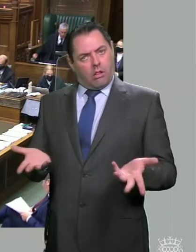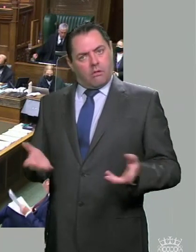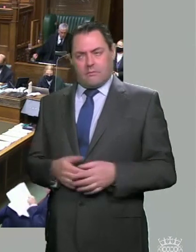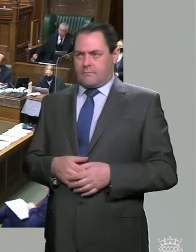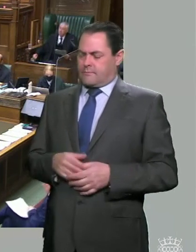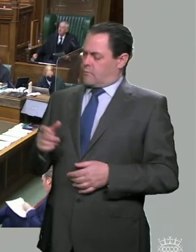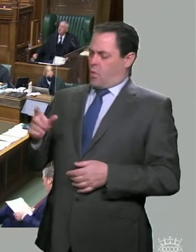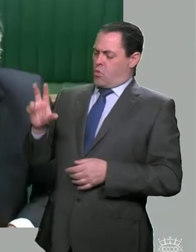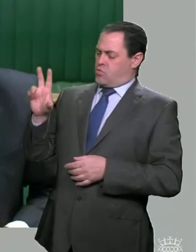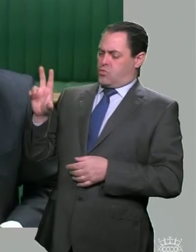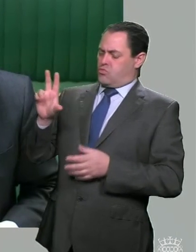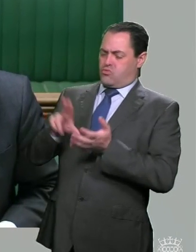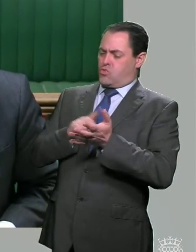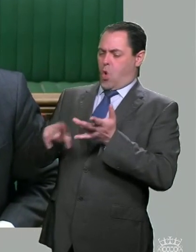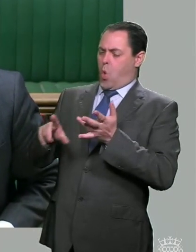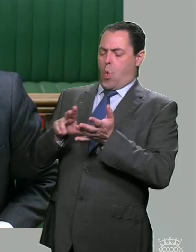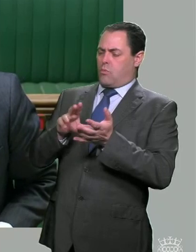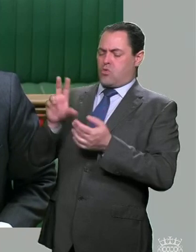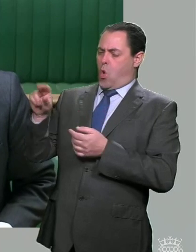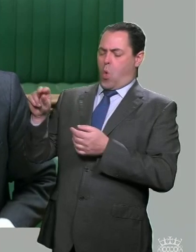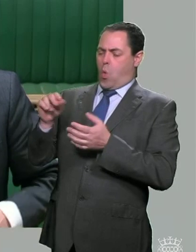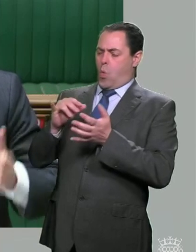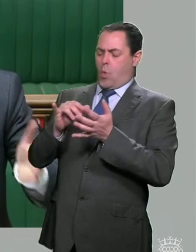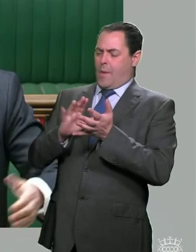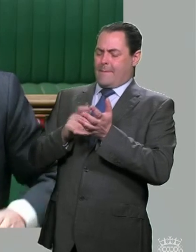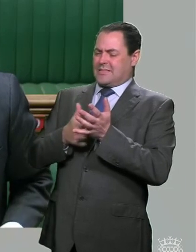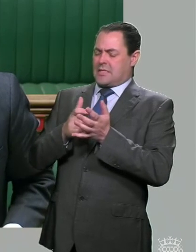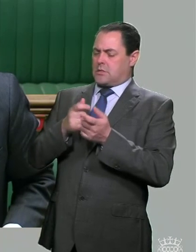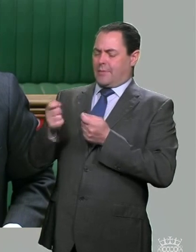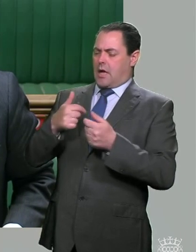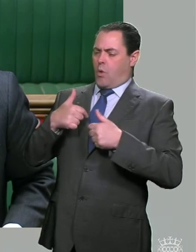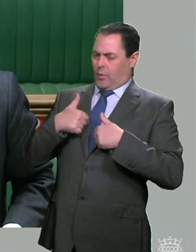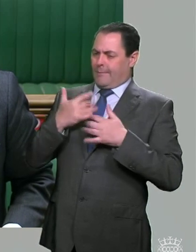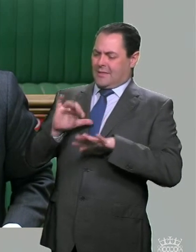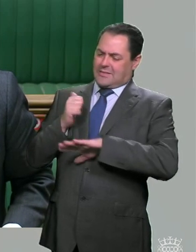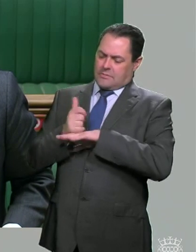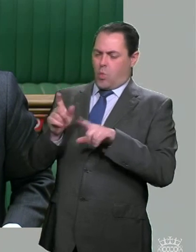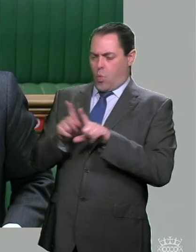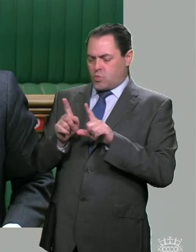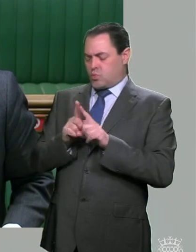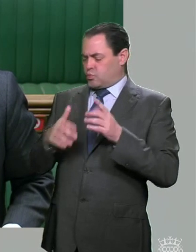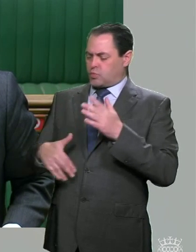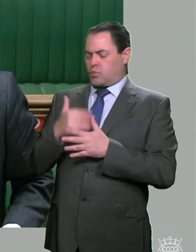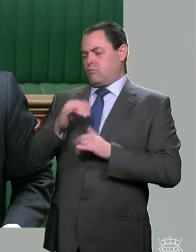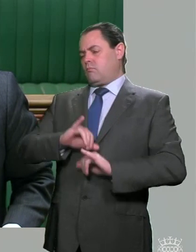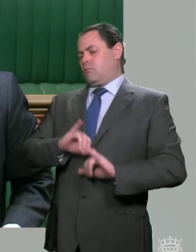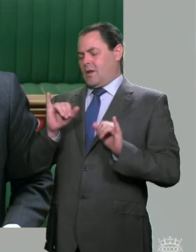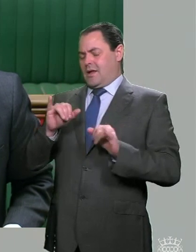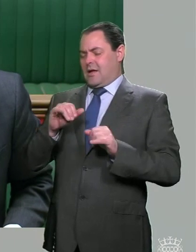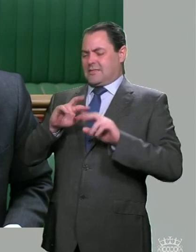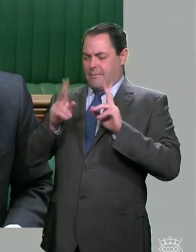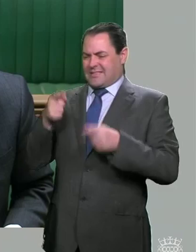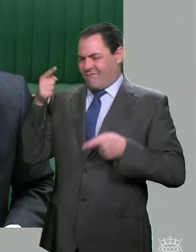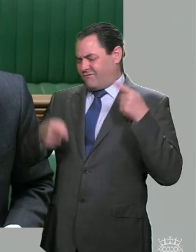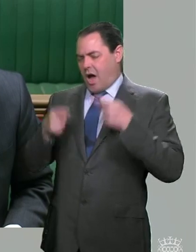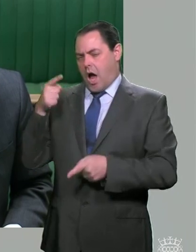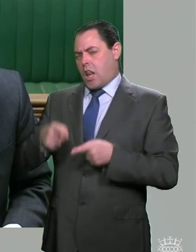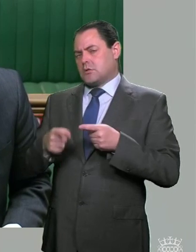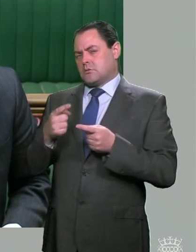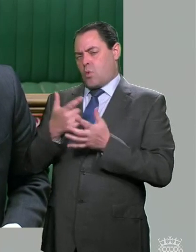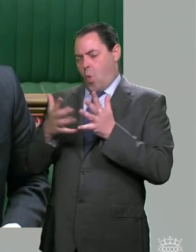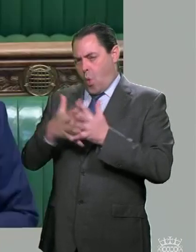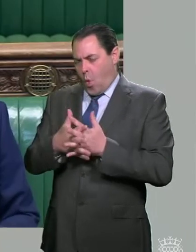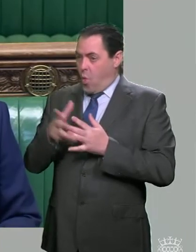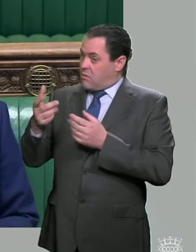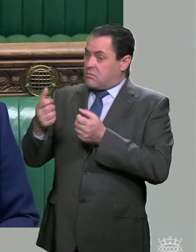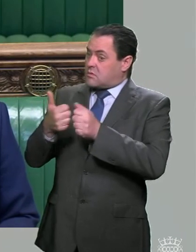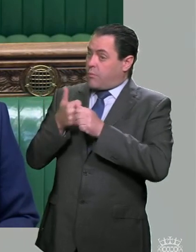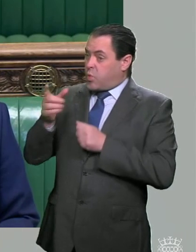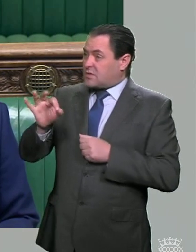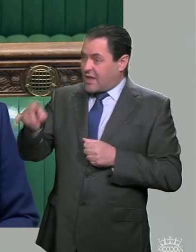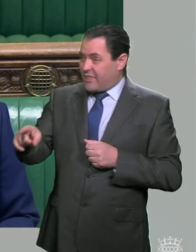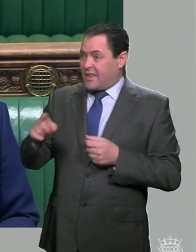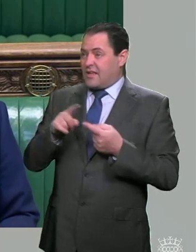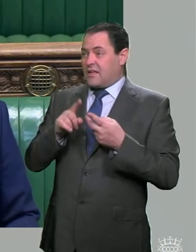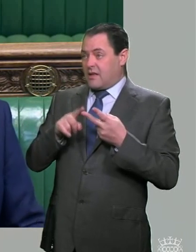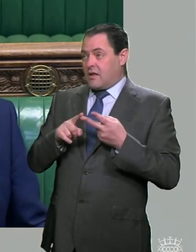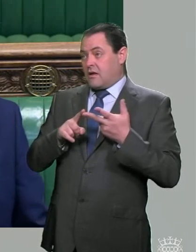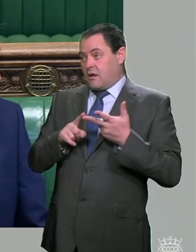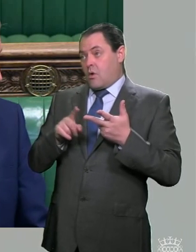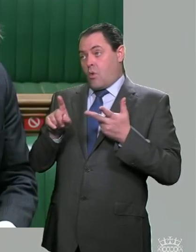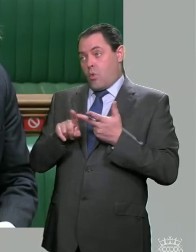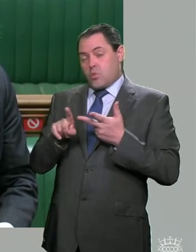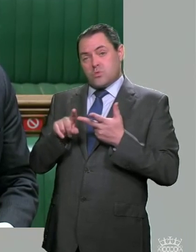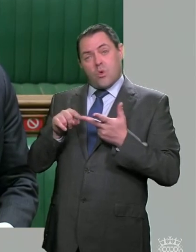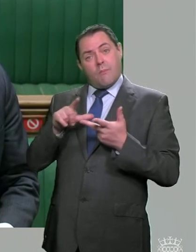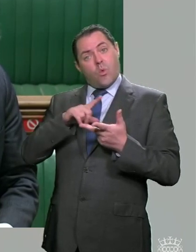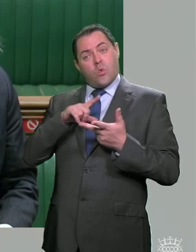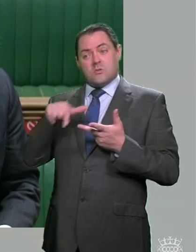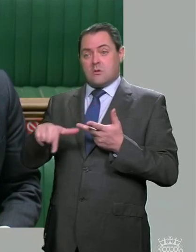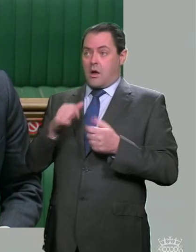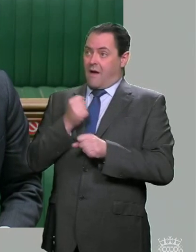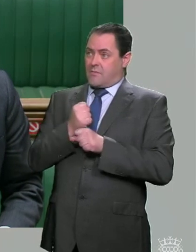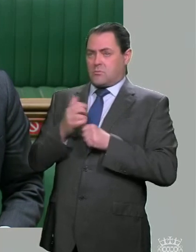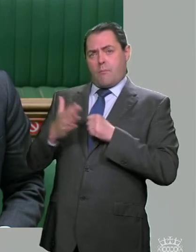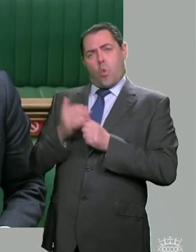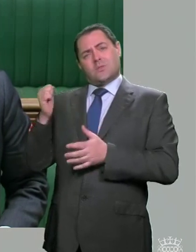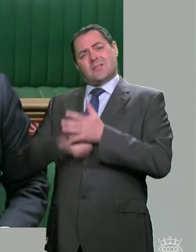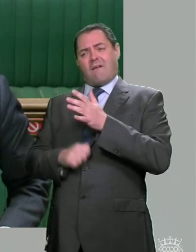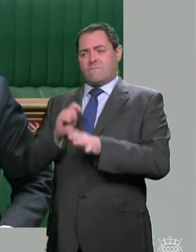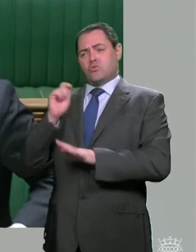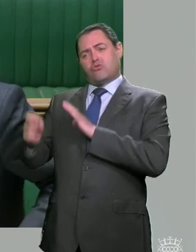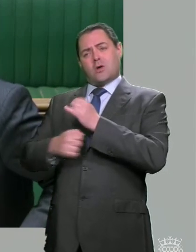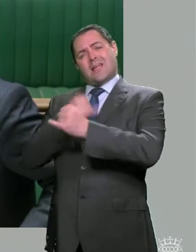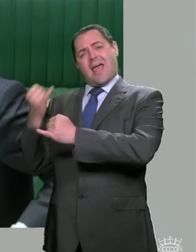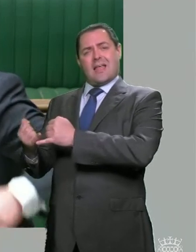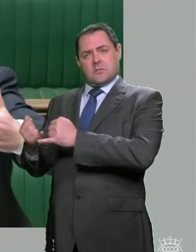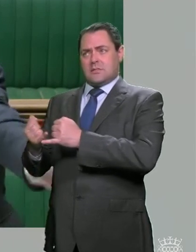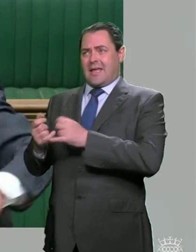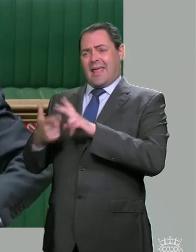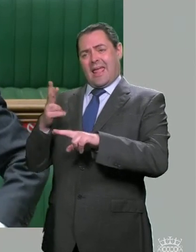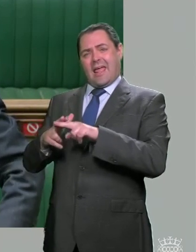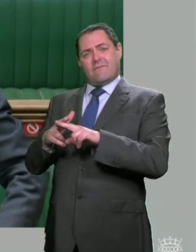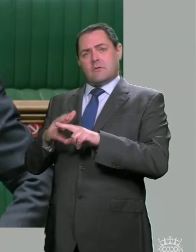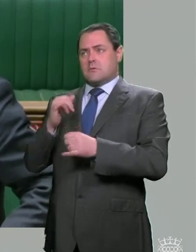No, because we have also brought in the landmark domestic violence Bill—again, it would have been good if we had had wholehearted support from the Labour party—and no, because the Government have brought in much tougher sentences for serious sexual and violent offenders.